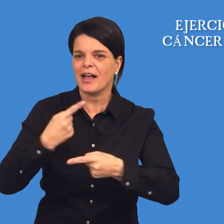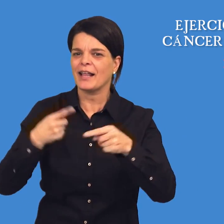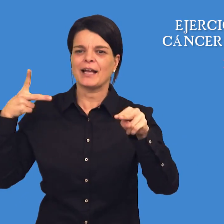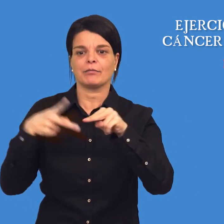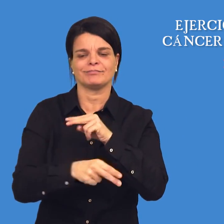evitar